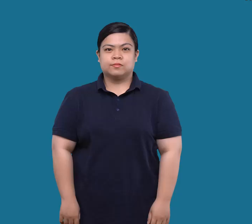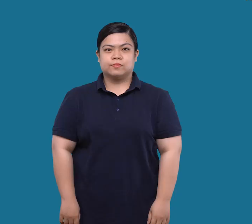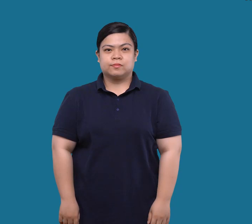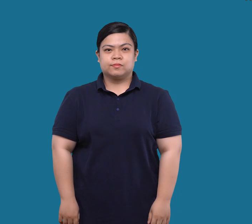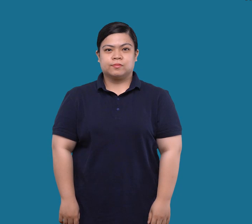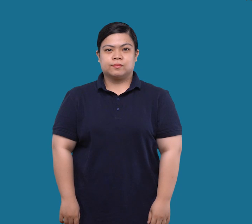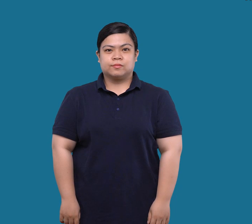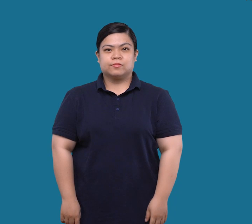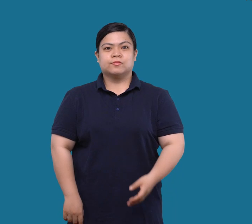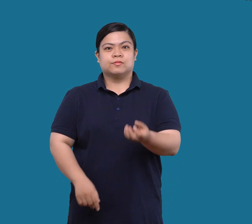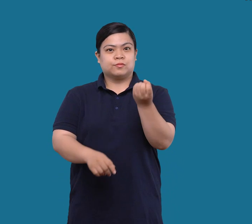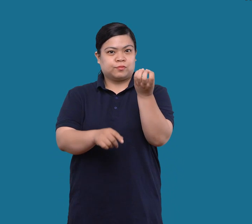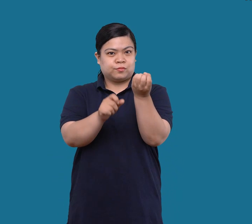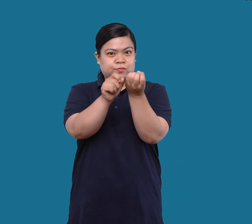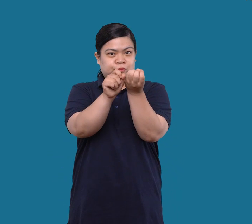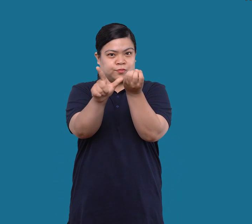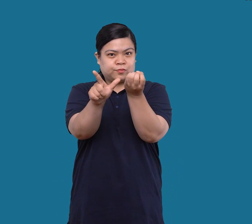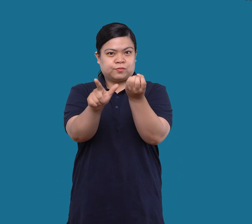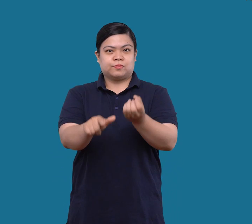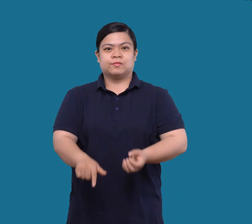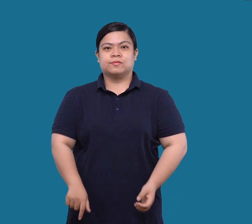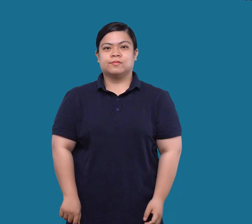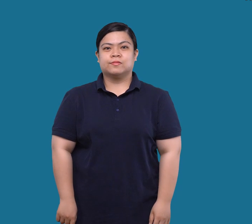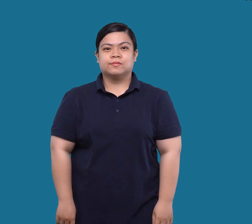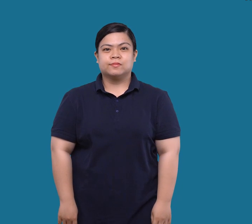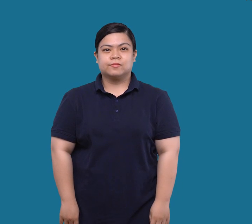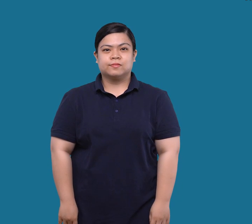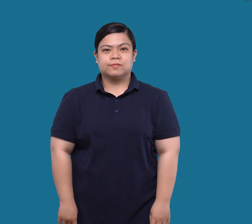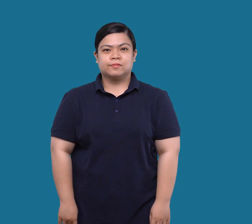lớn hơn 1 (Toán học)